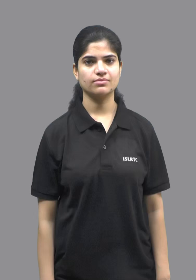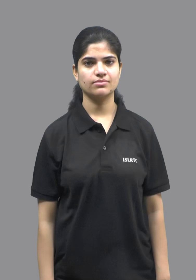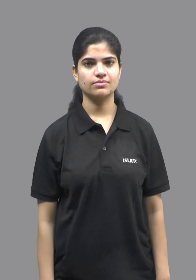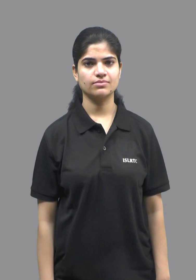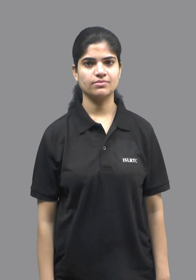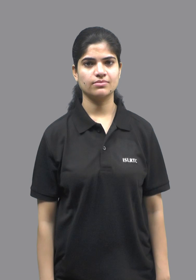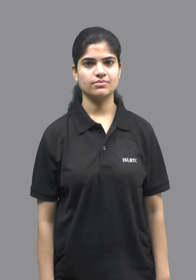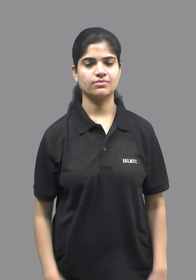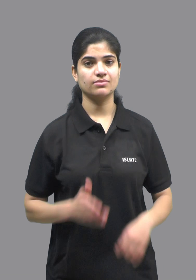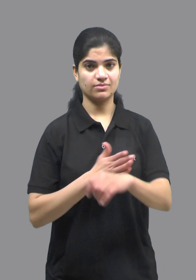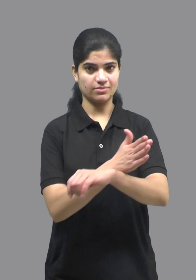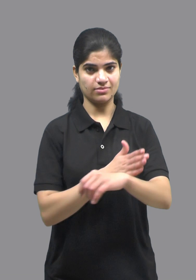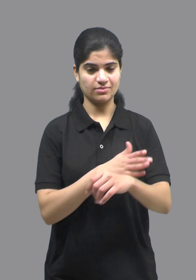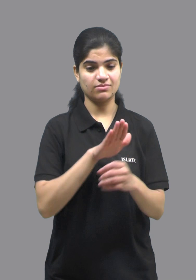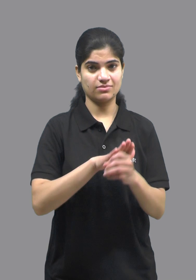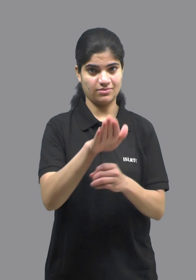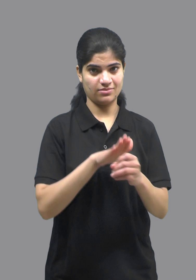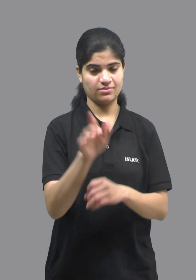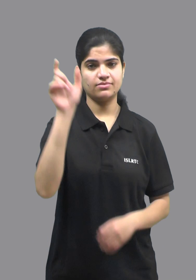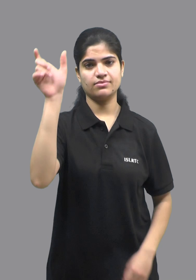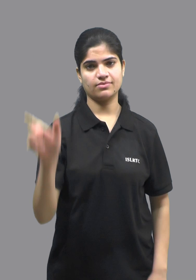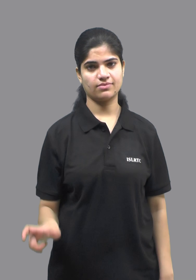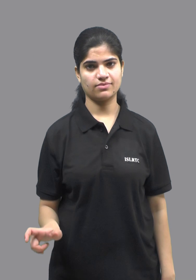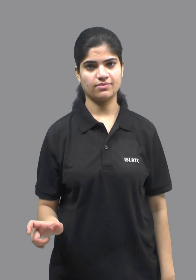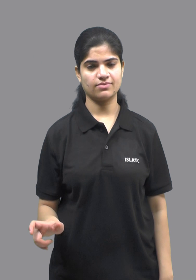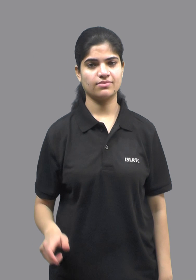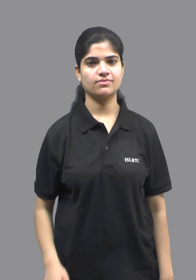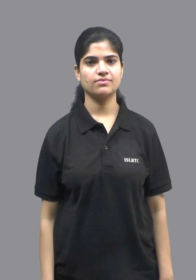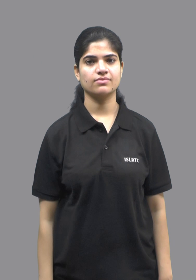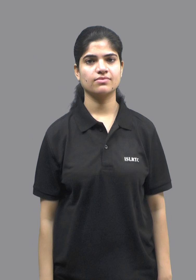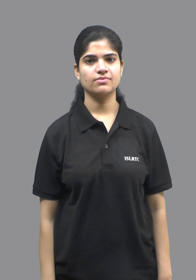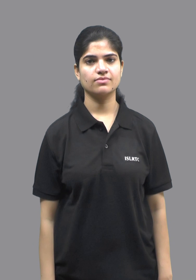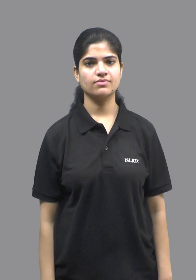Carpenter